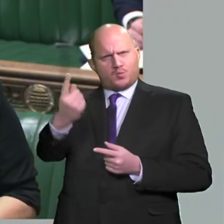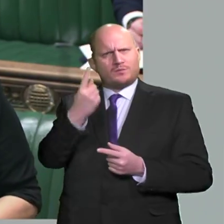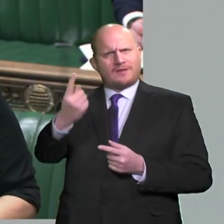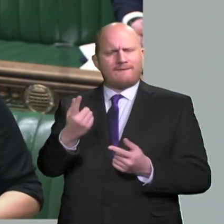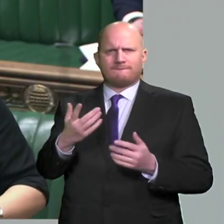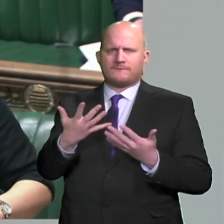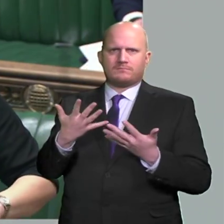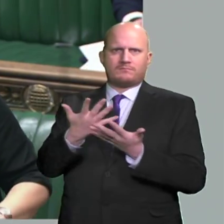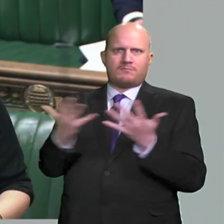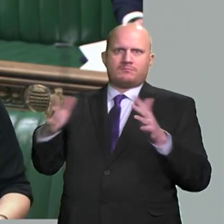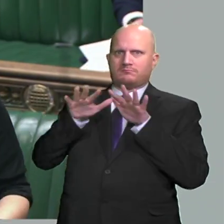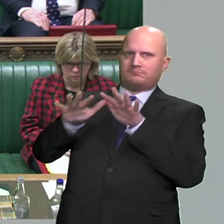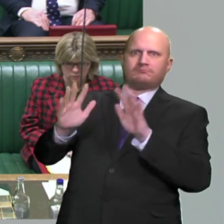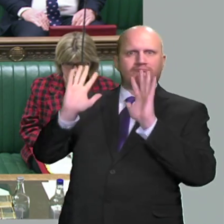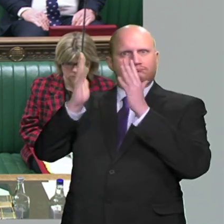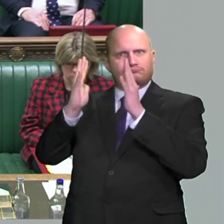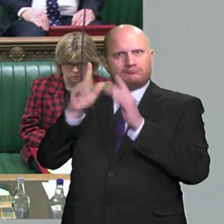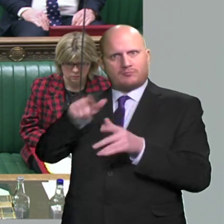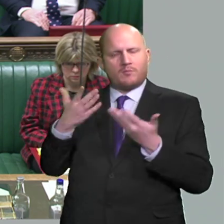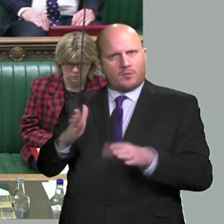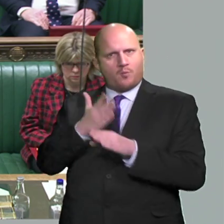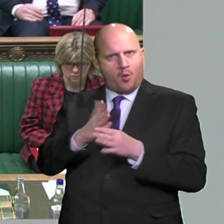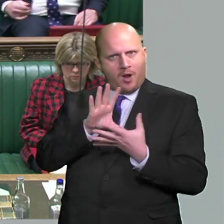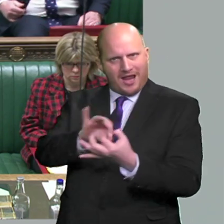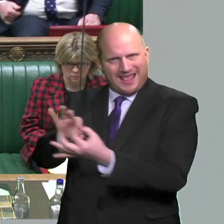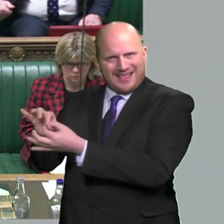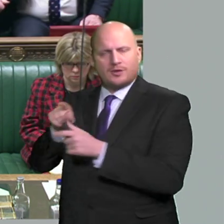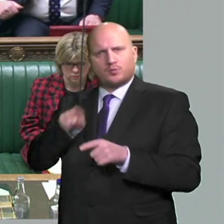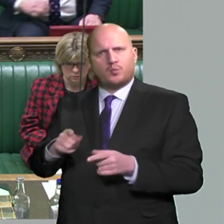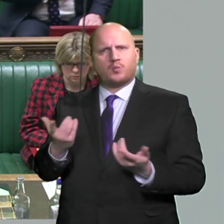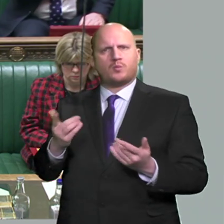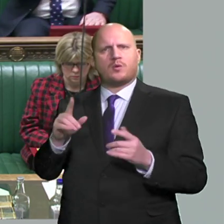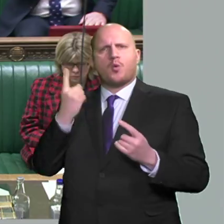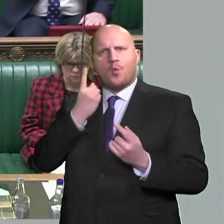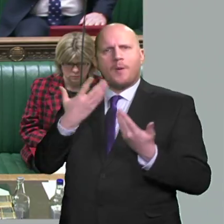At 70%, the ethnic minority employment rate is at a record high.